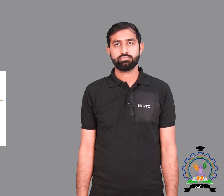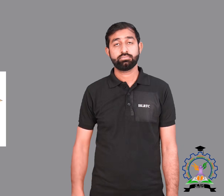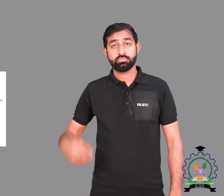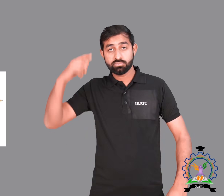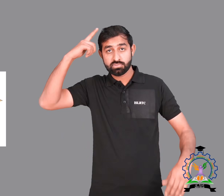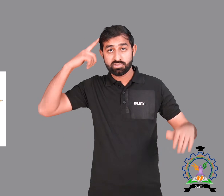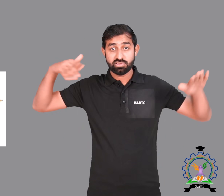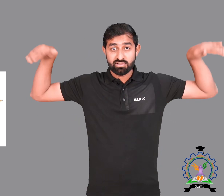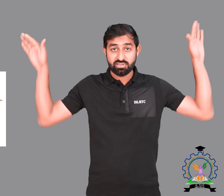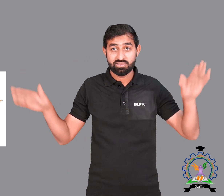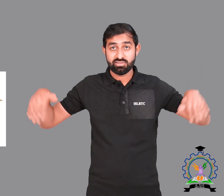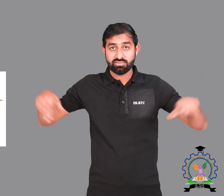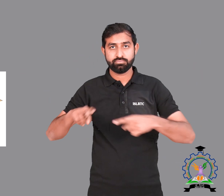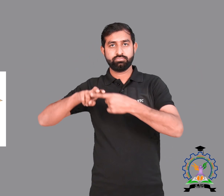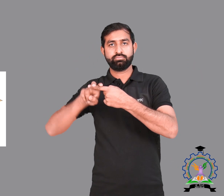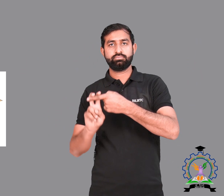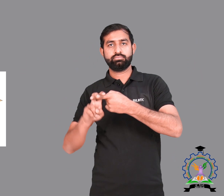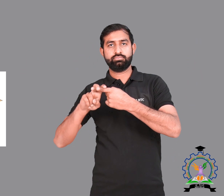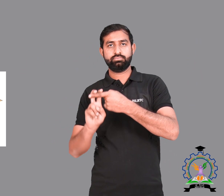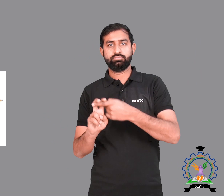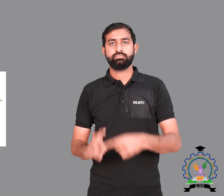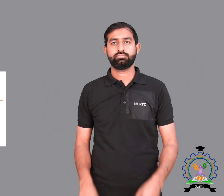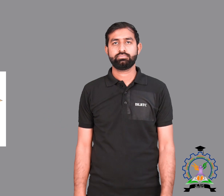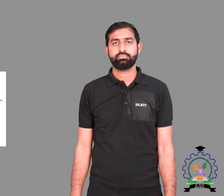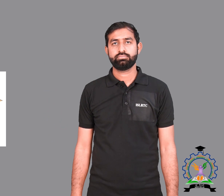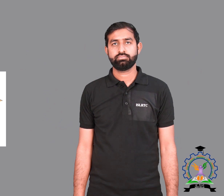Bat (Animal)